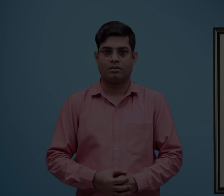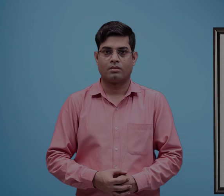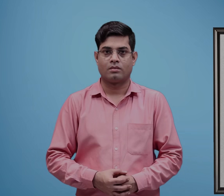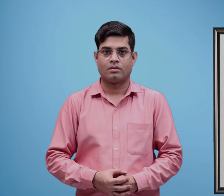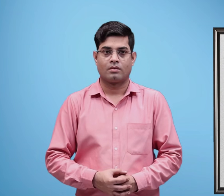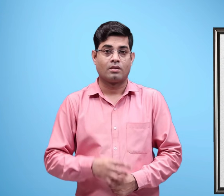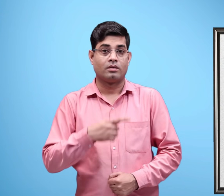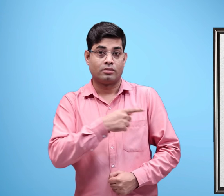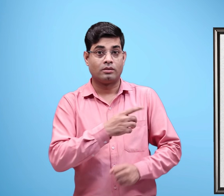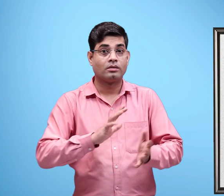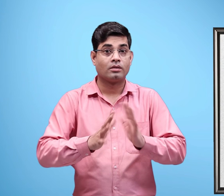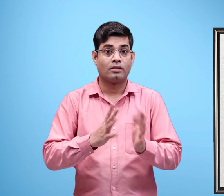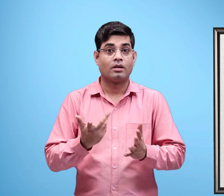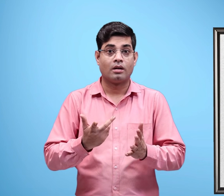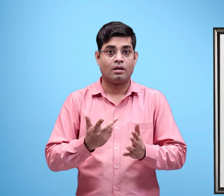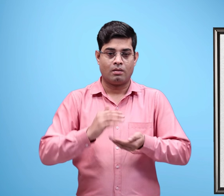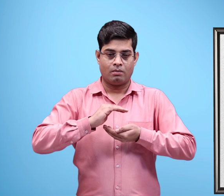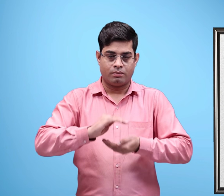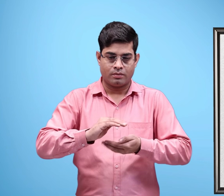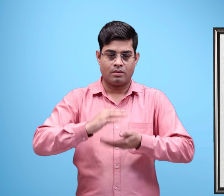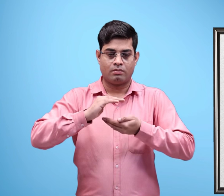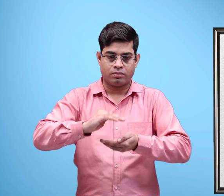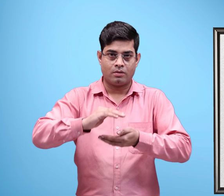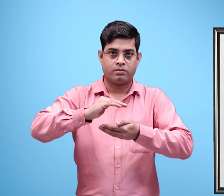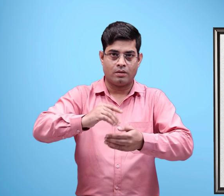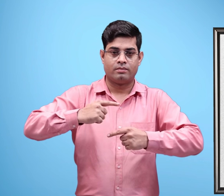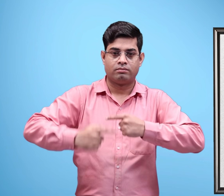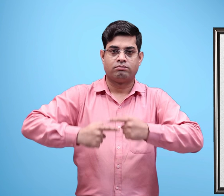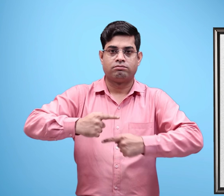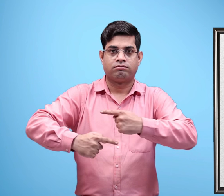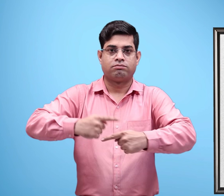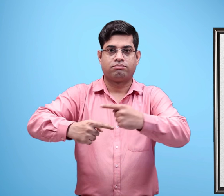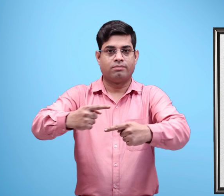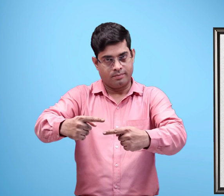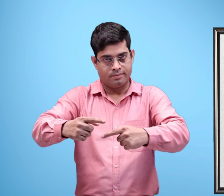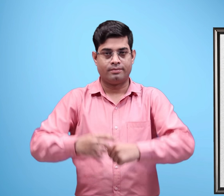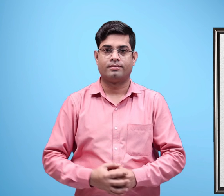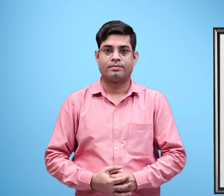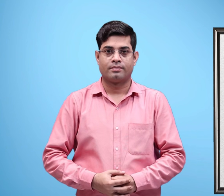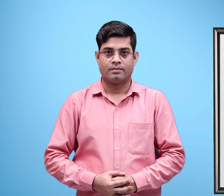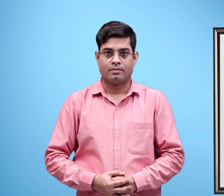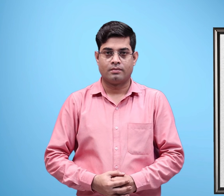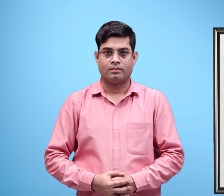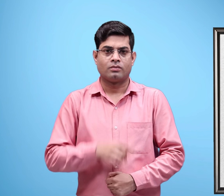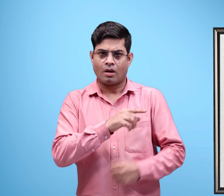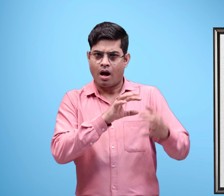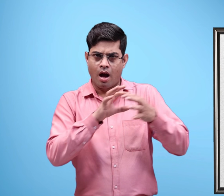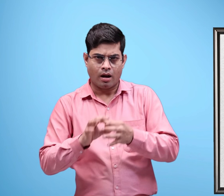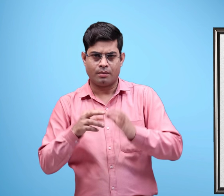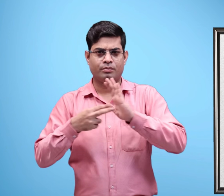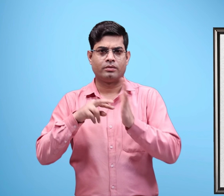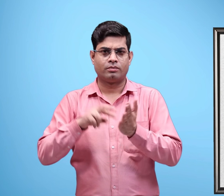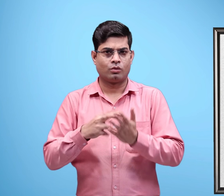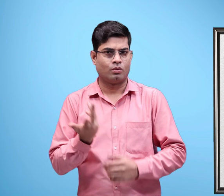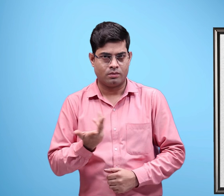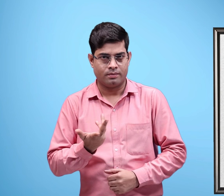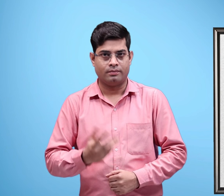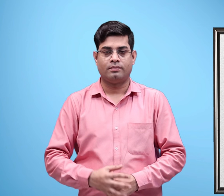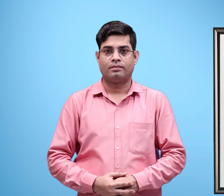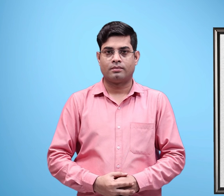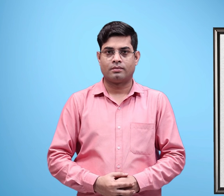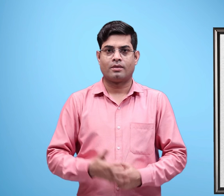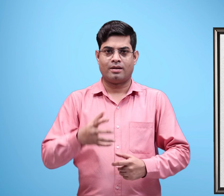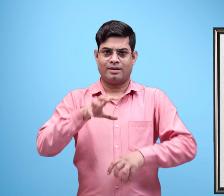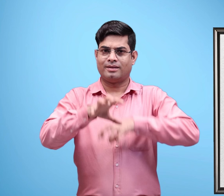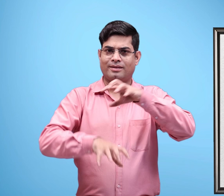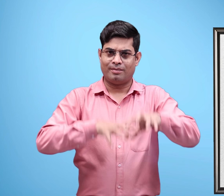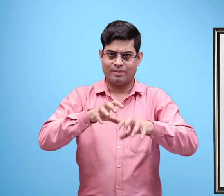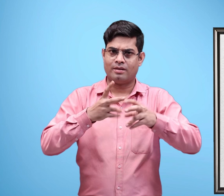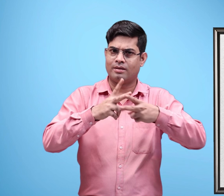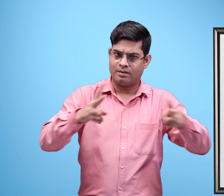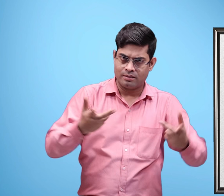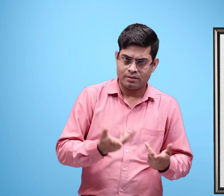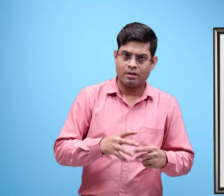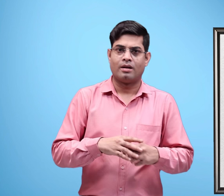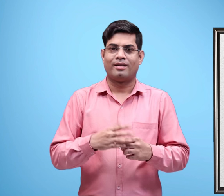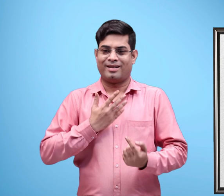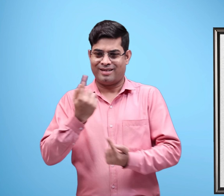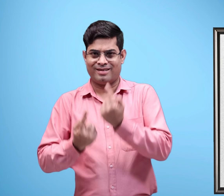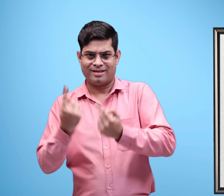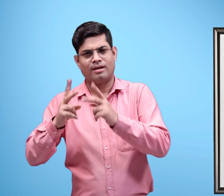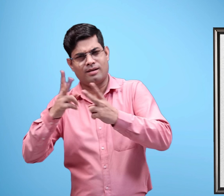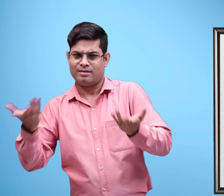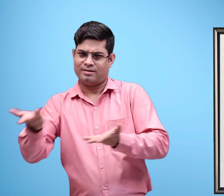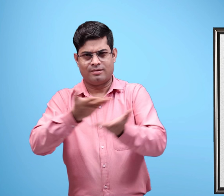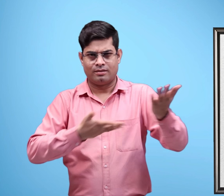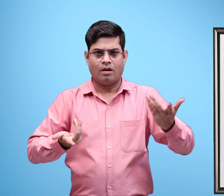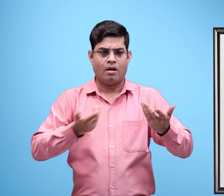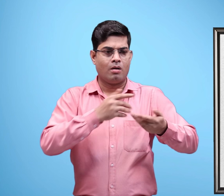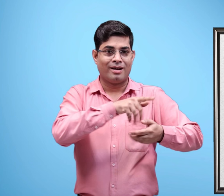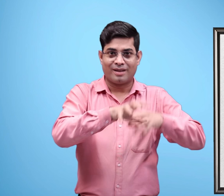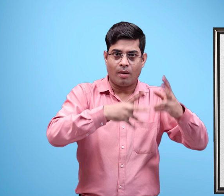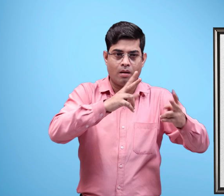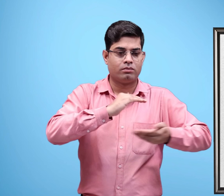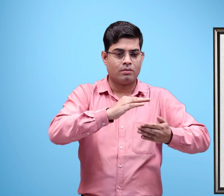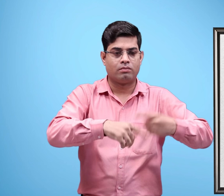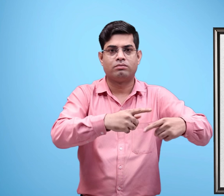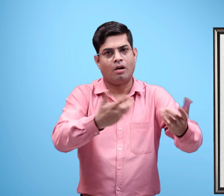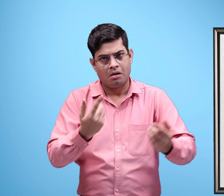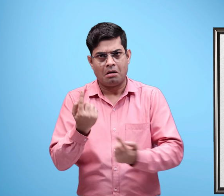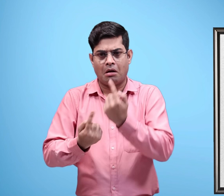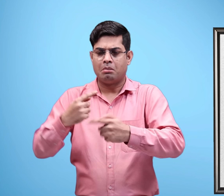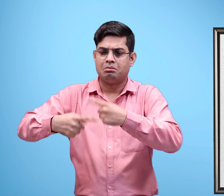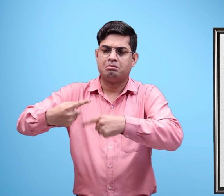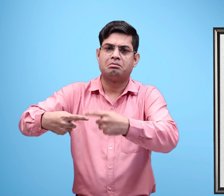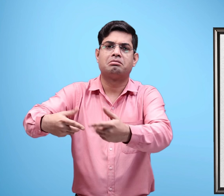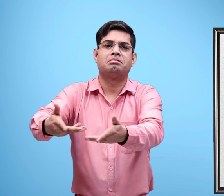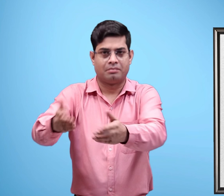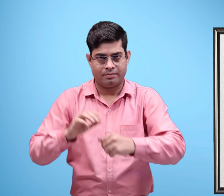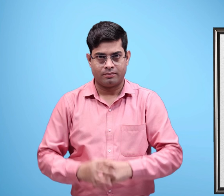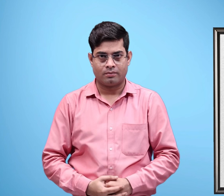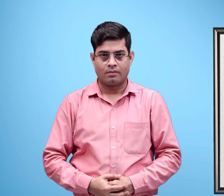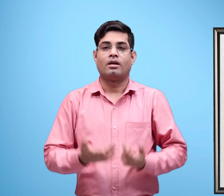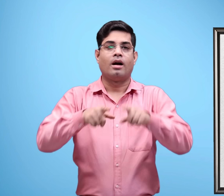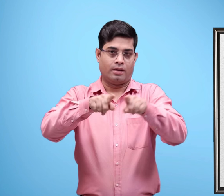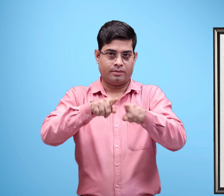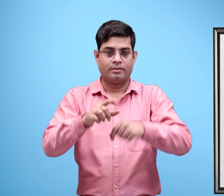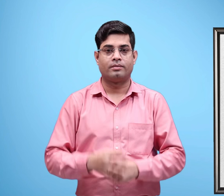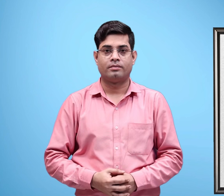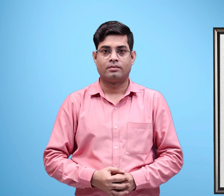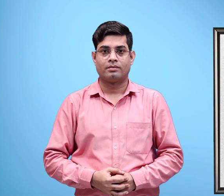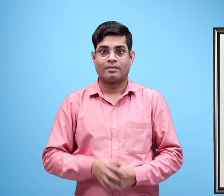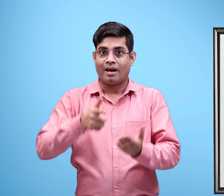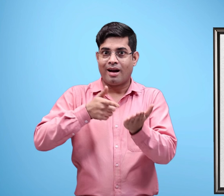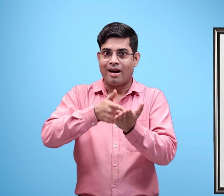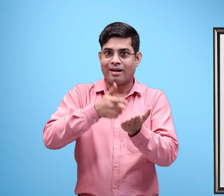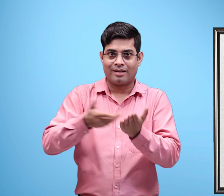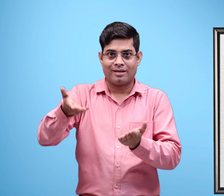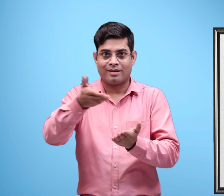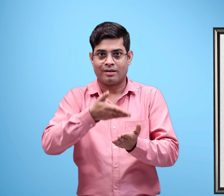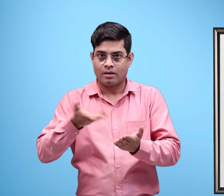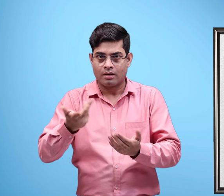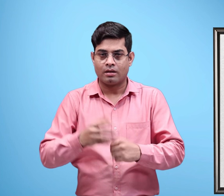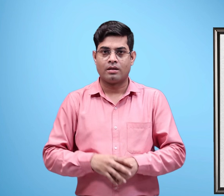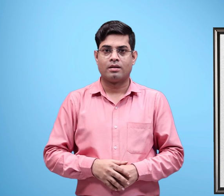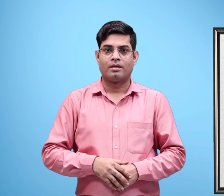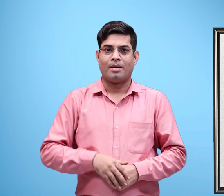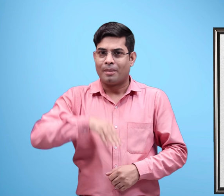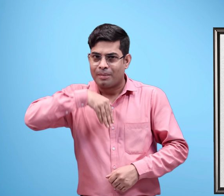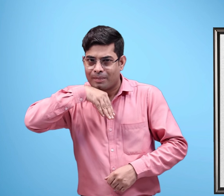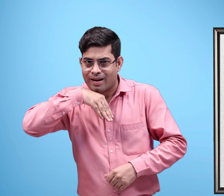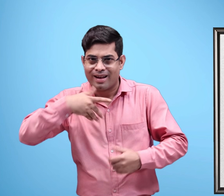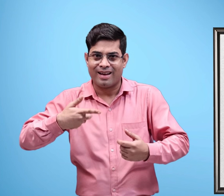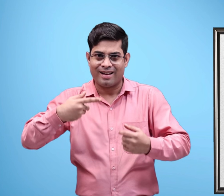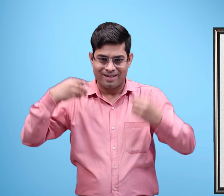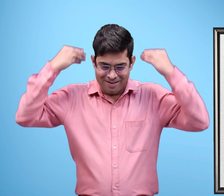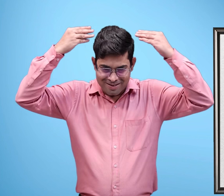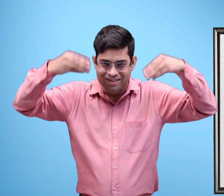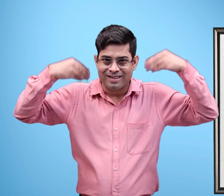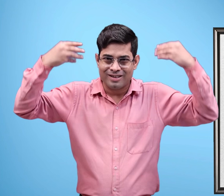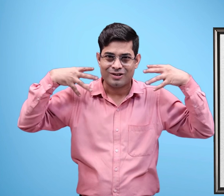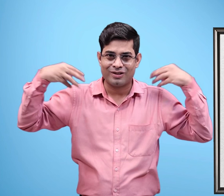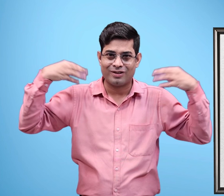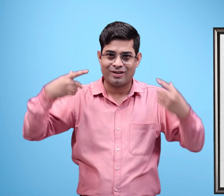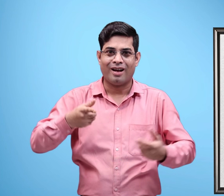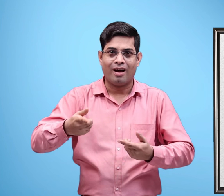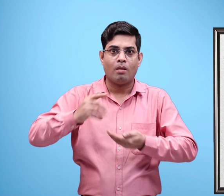Breeding This sign means breeding. It means keeping and rearing animals or plants for breeding purposes. farmers may breed sheep or goats.